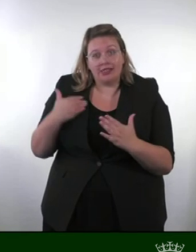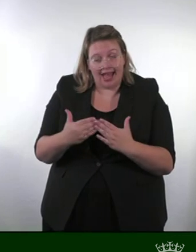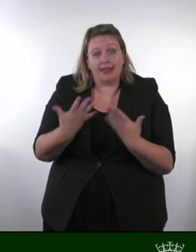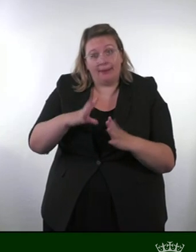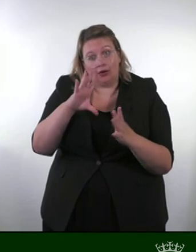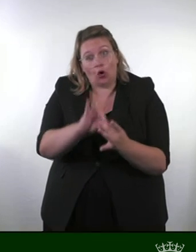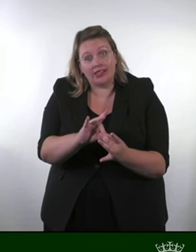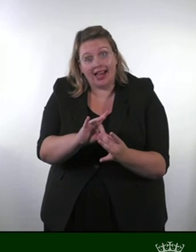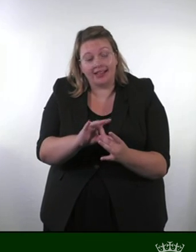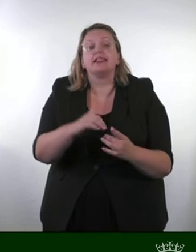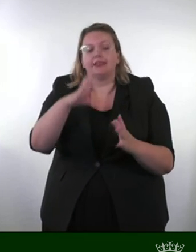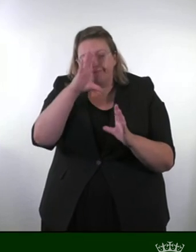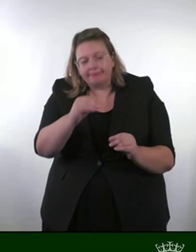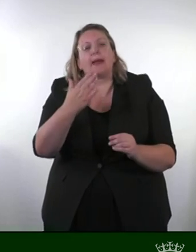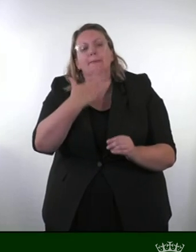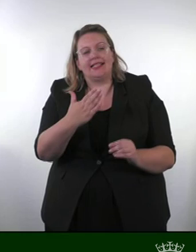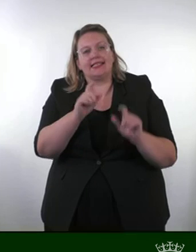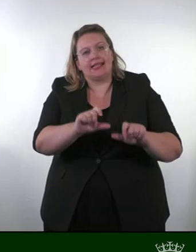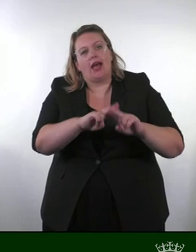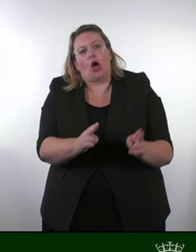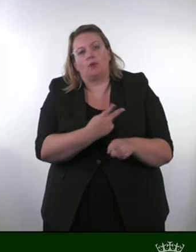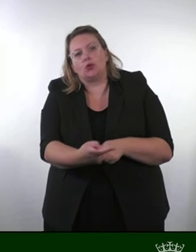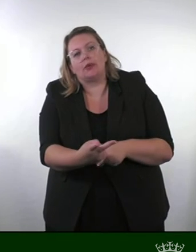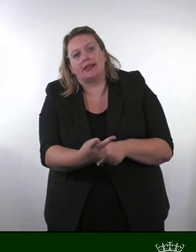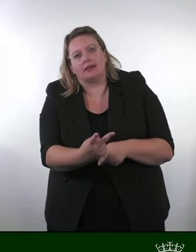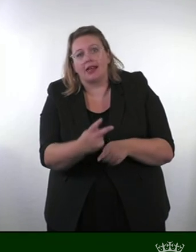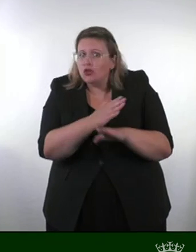That is what we are trying to do. It is hard work.